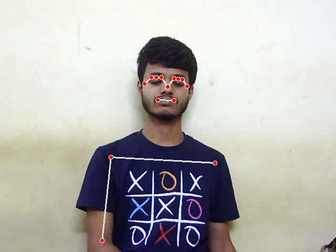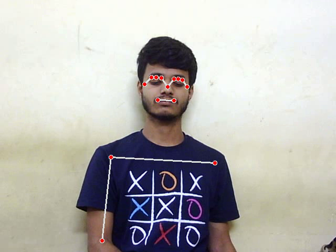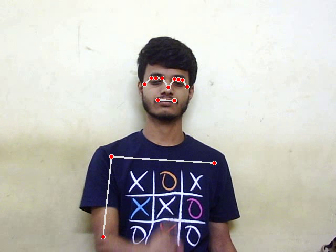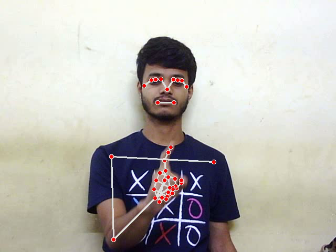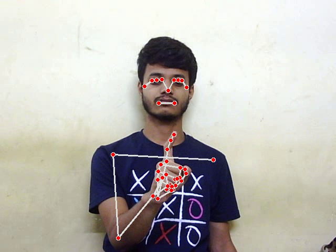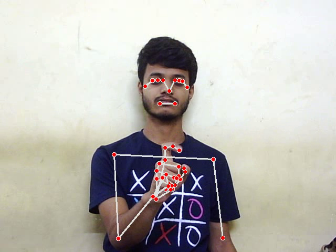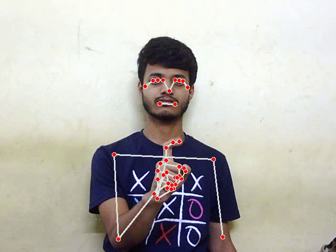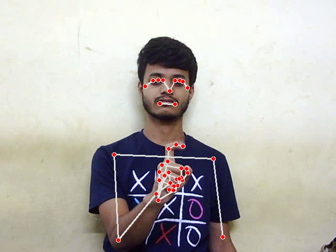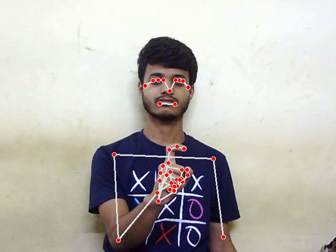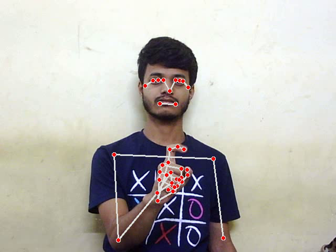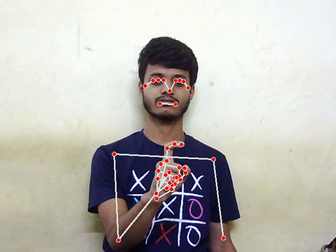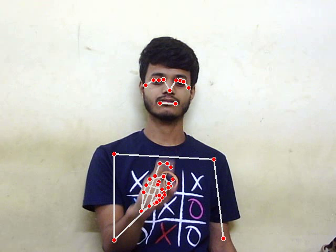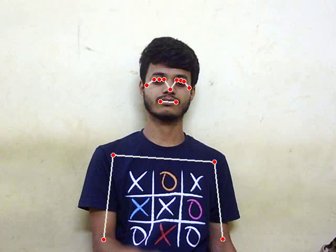question